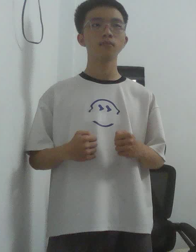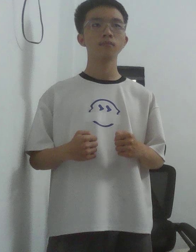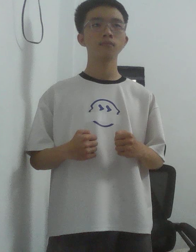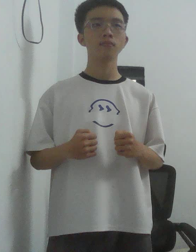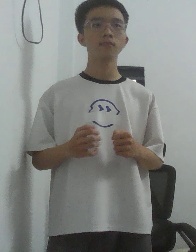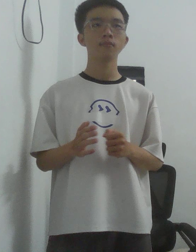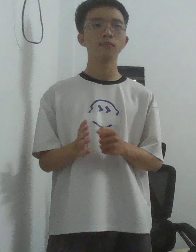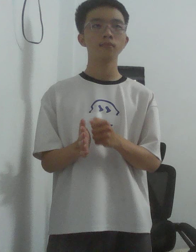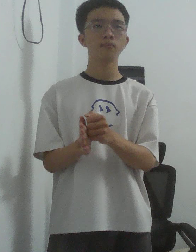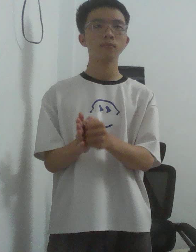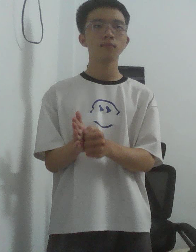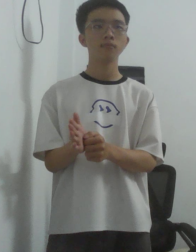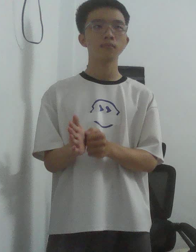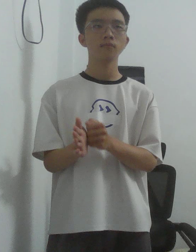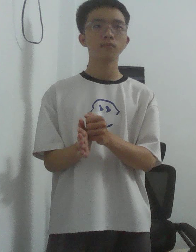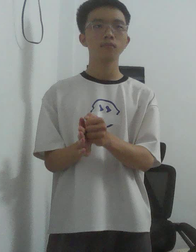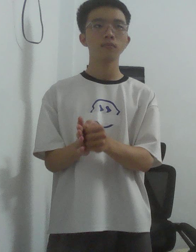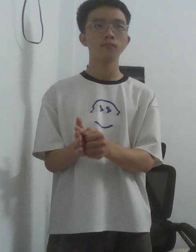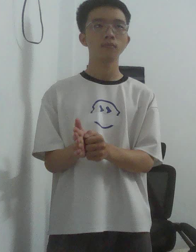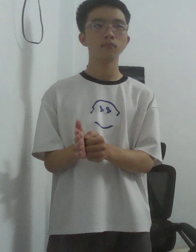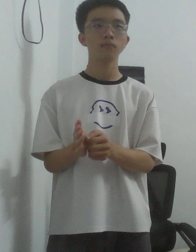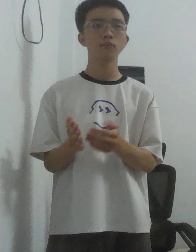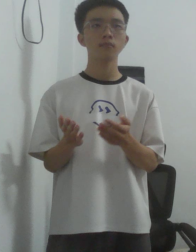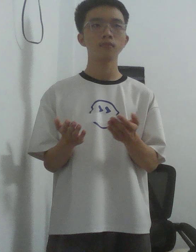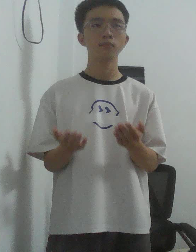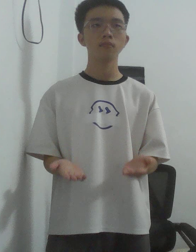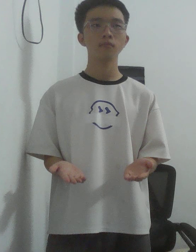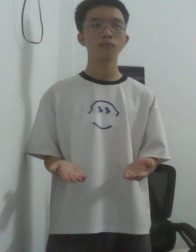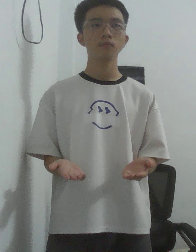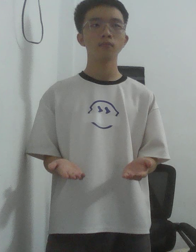thang nay